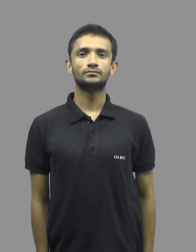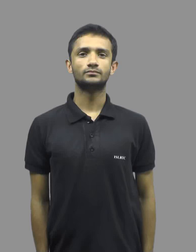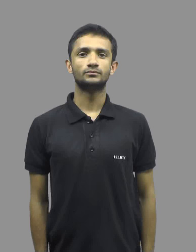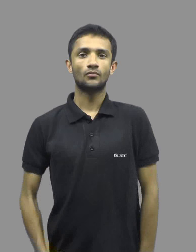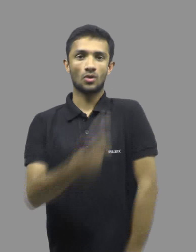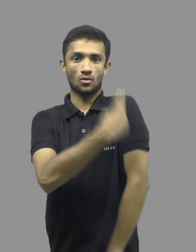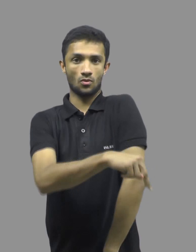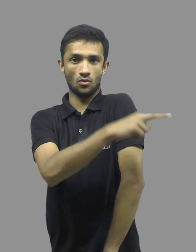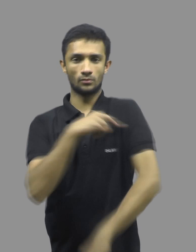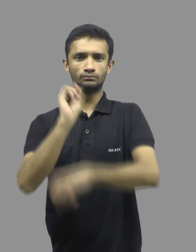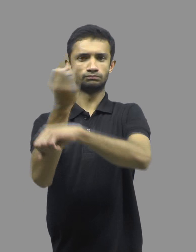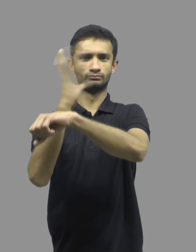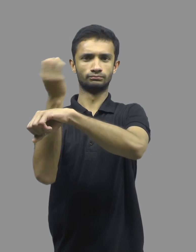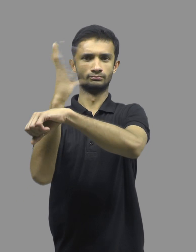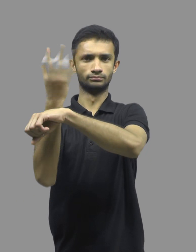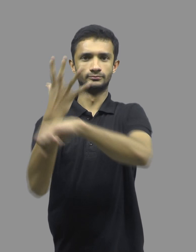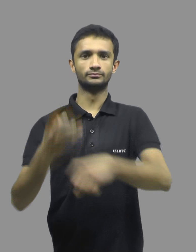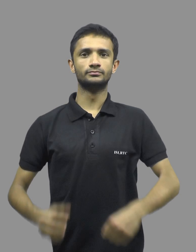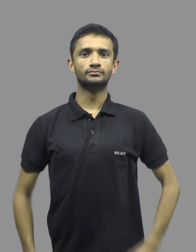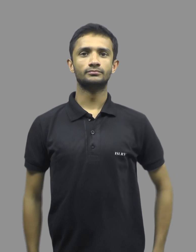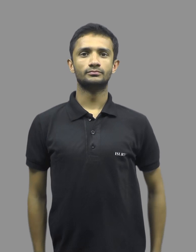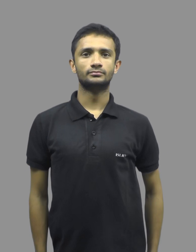Ambulance